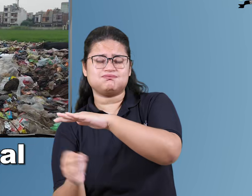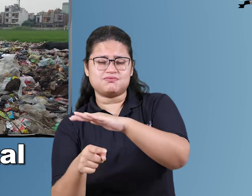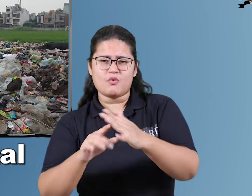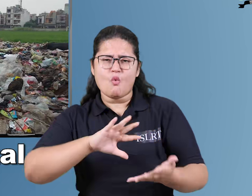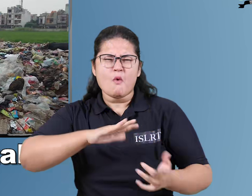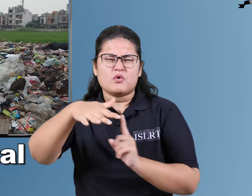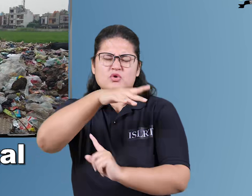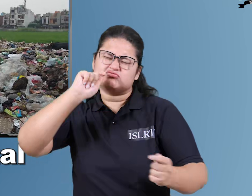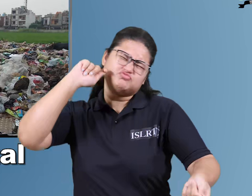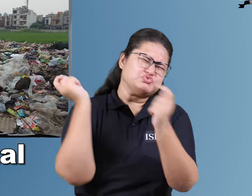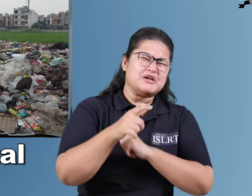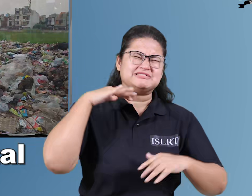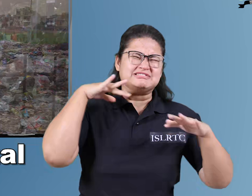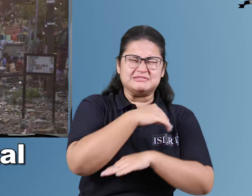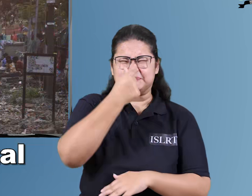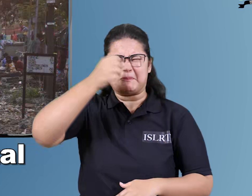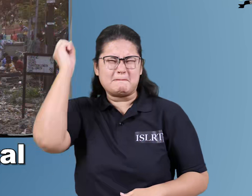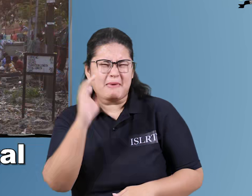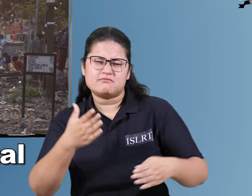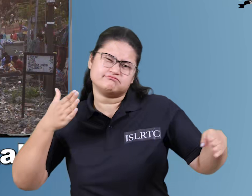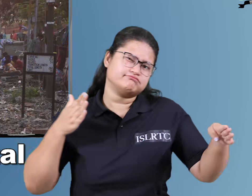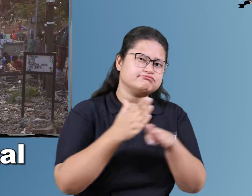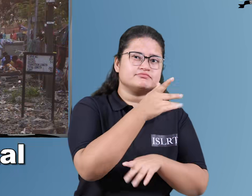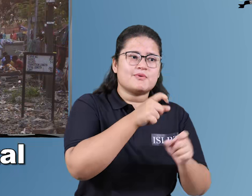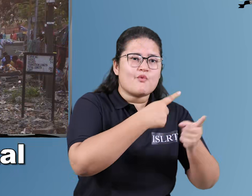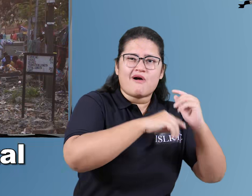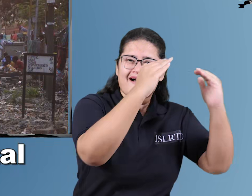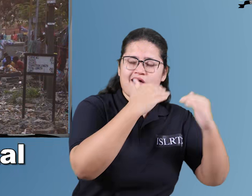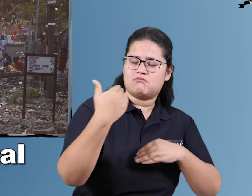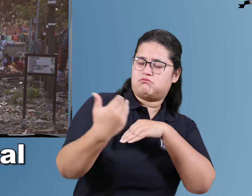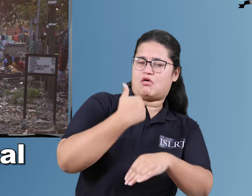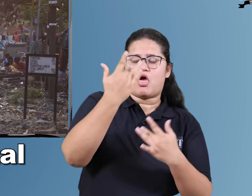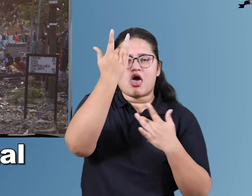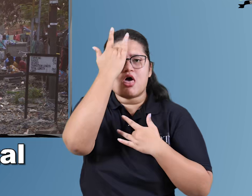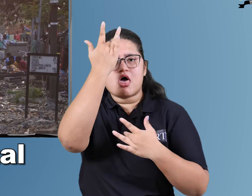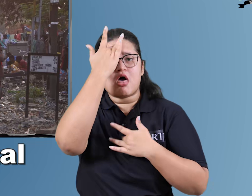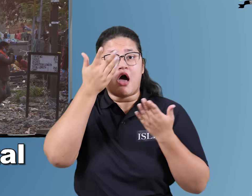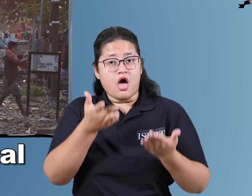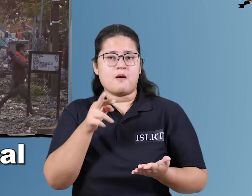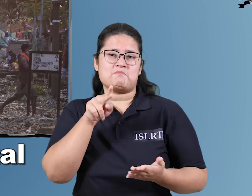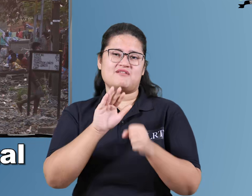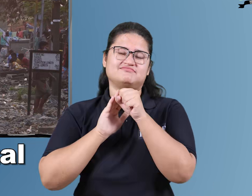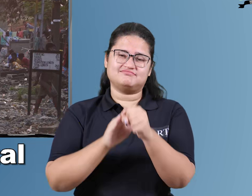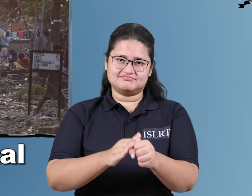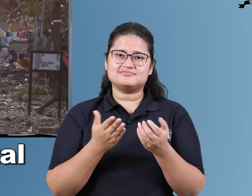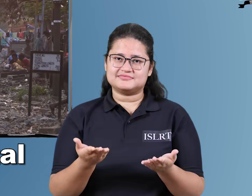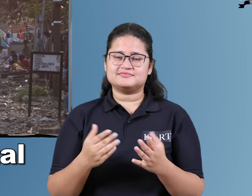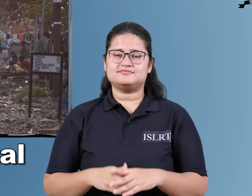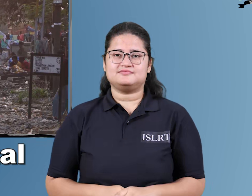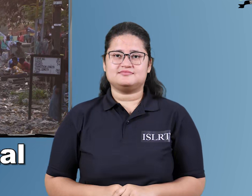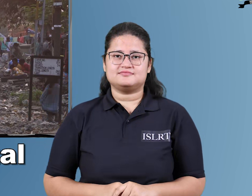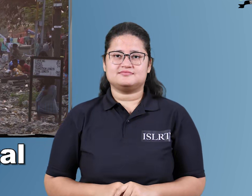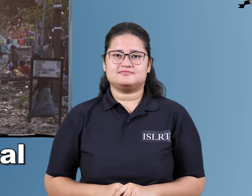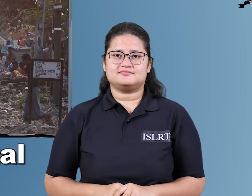the environment, which leads to poor sanitary conditions causing illness and overall discrimination.